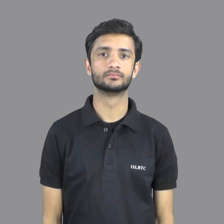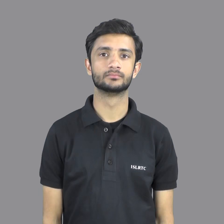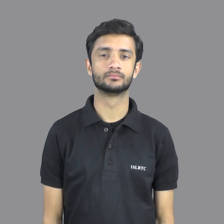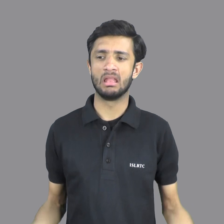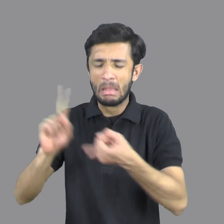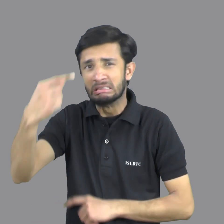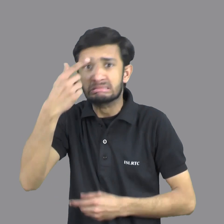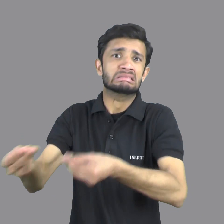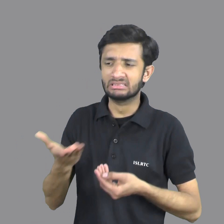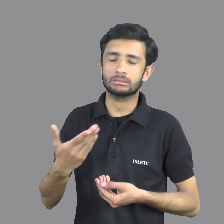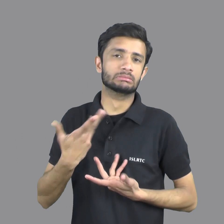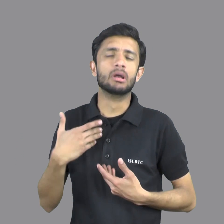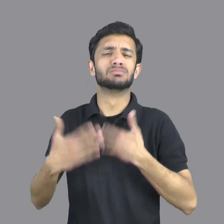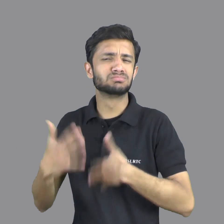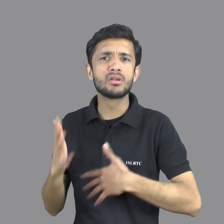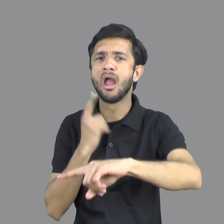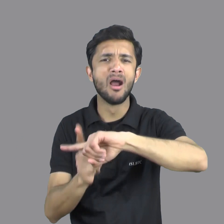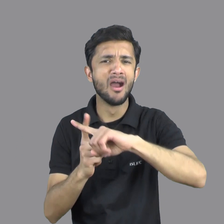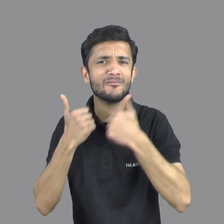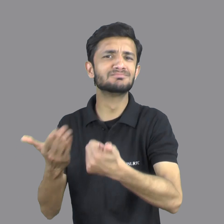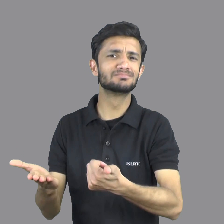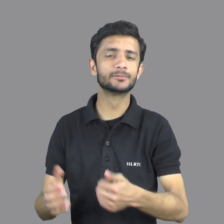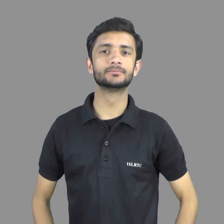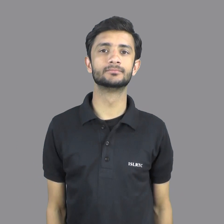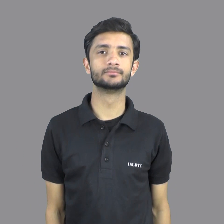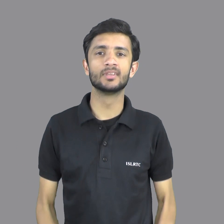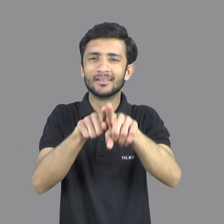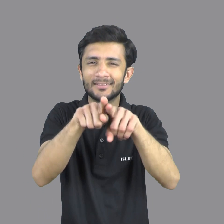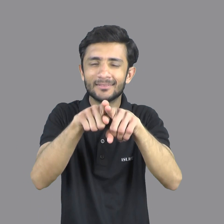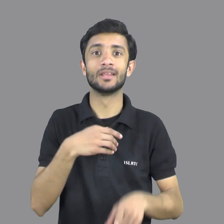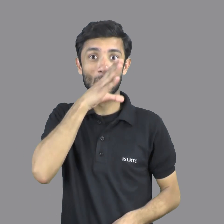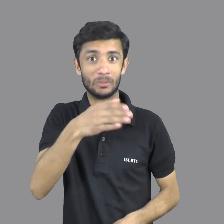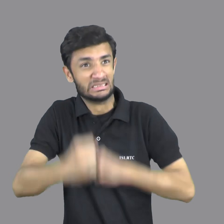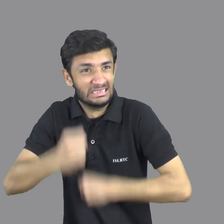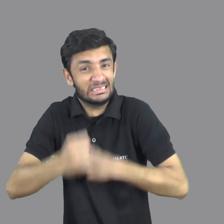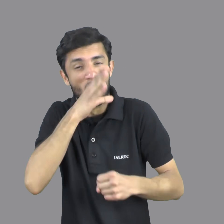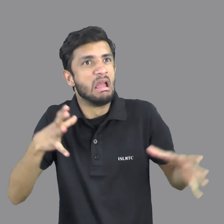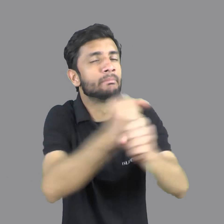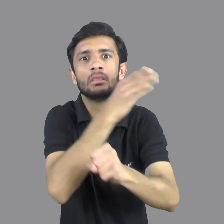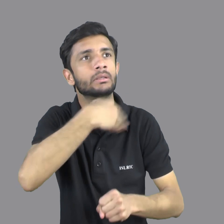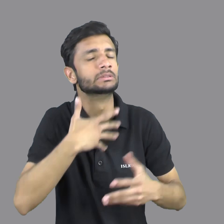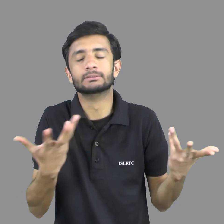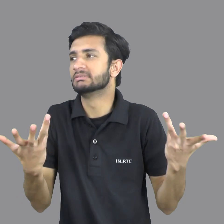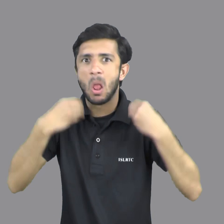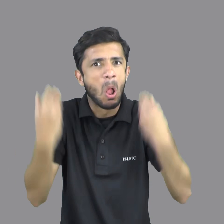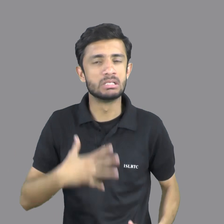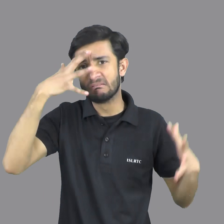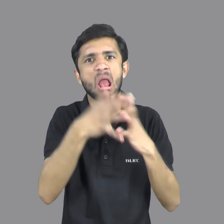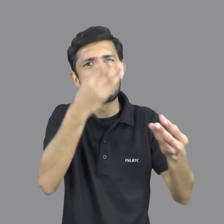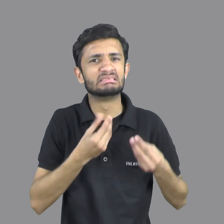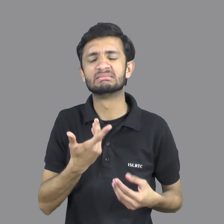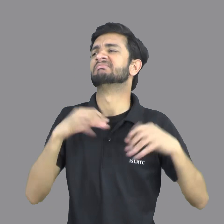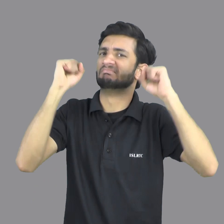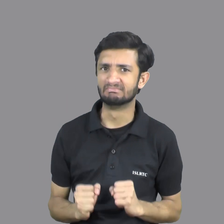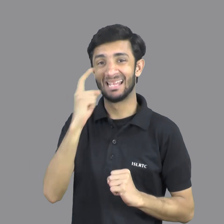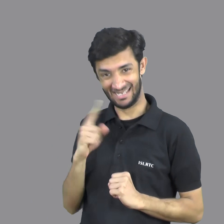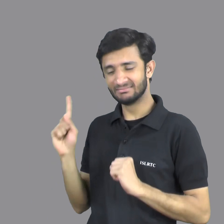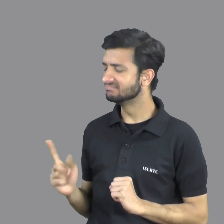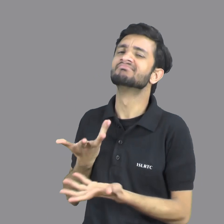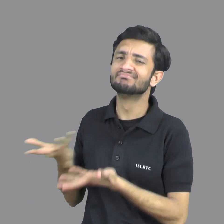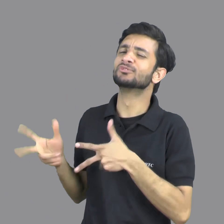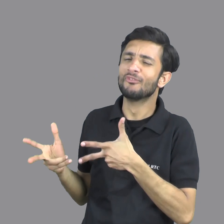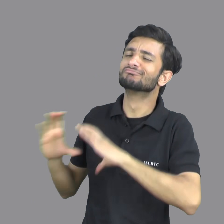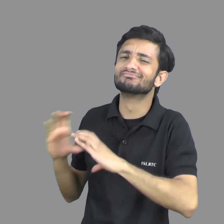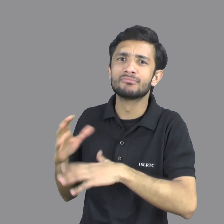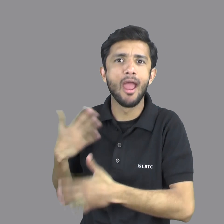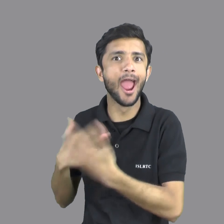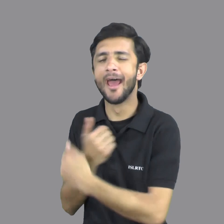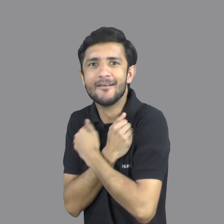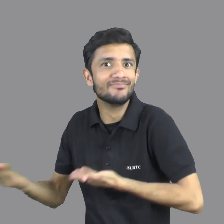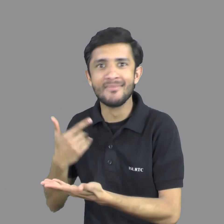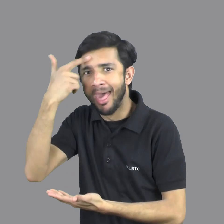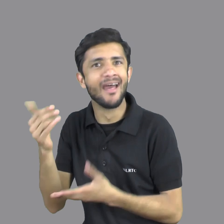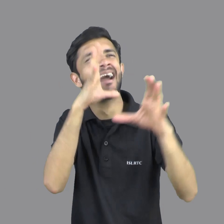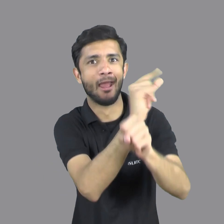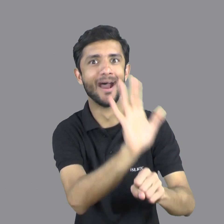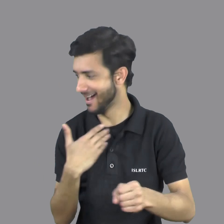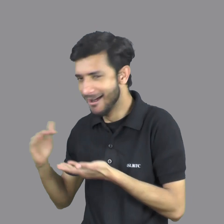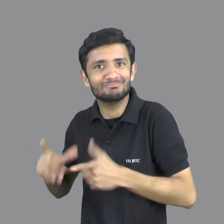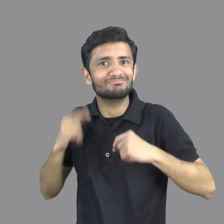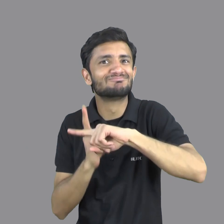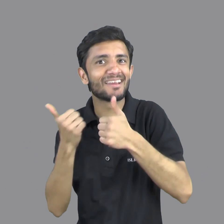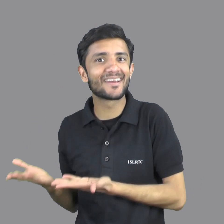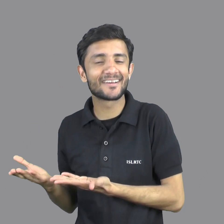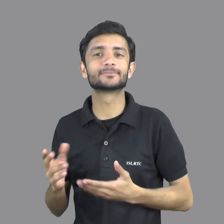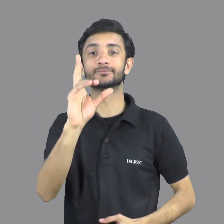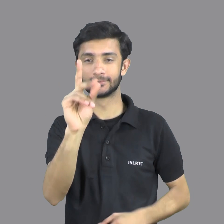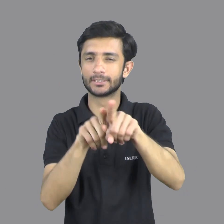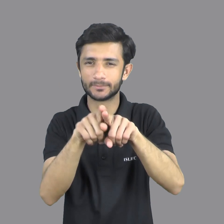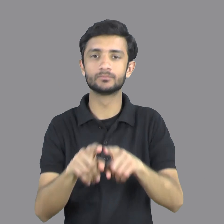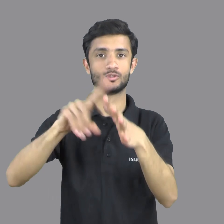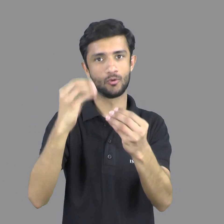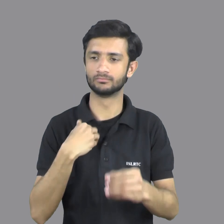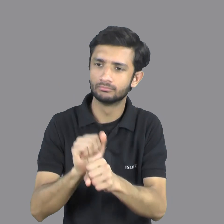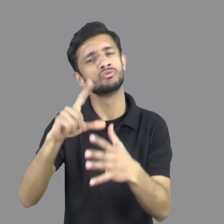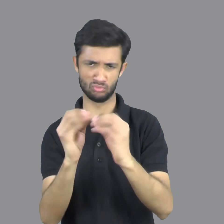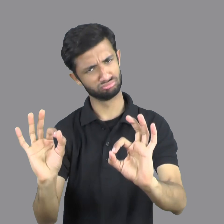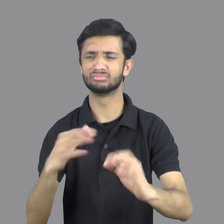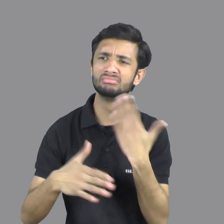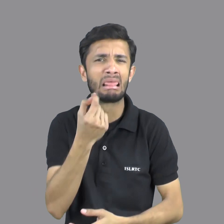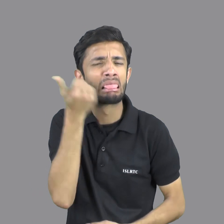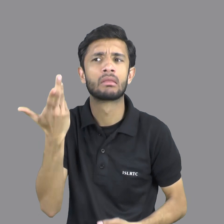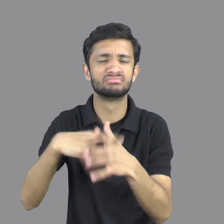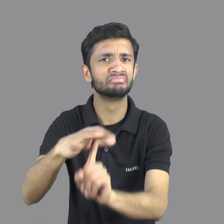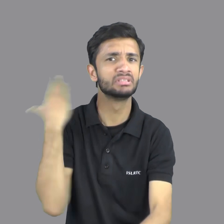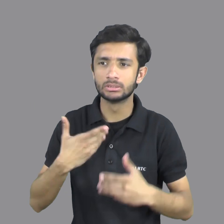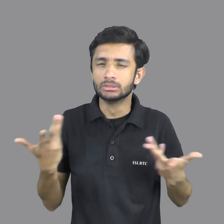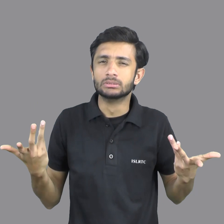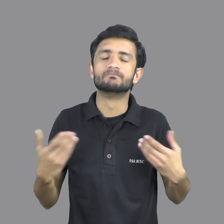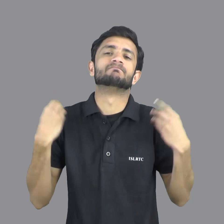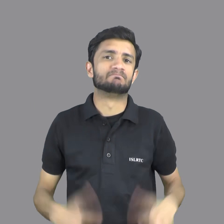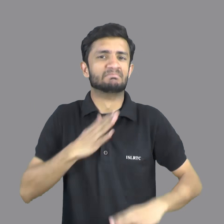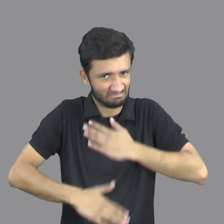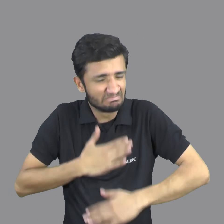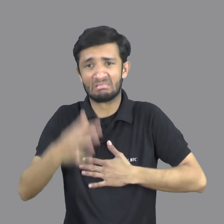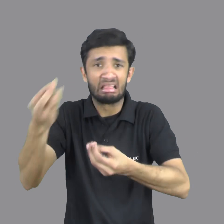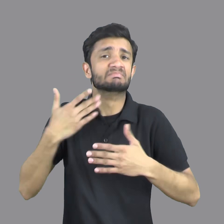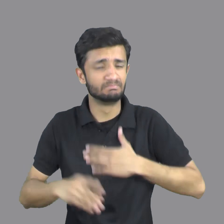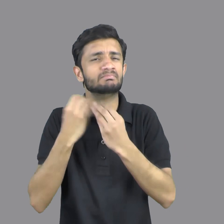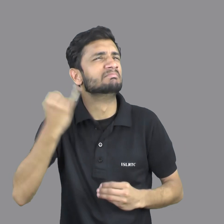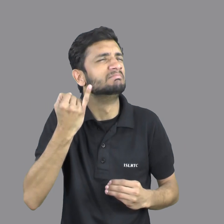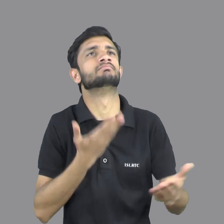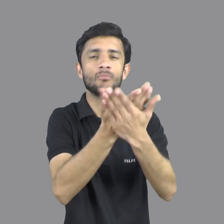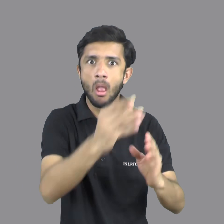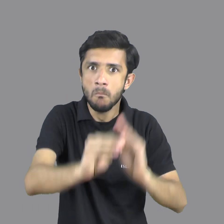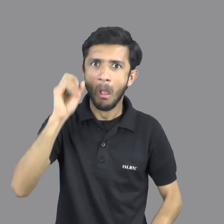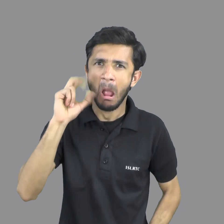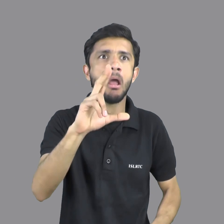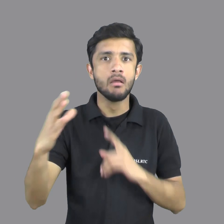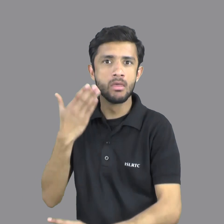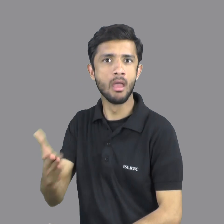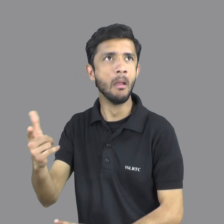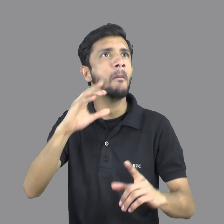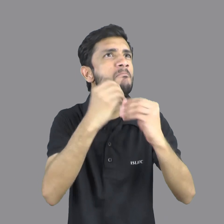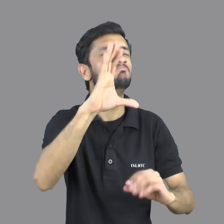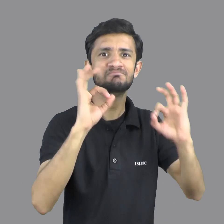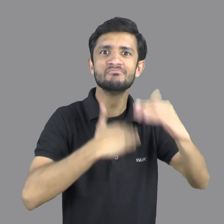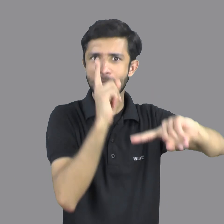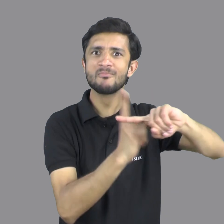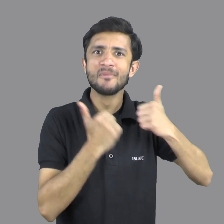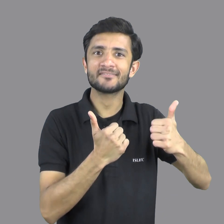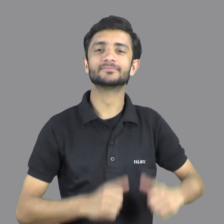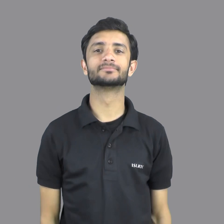A blessing in disguise